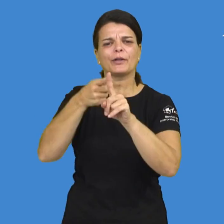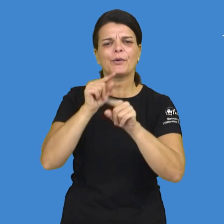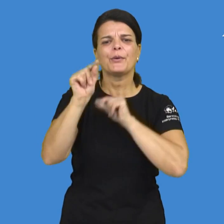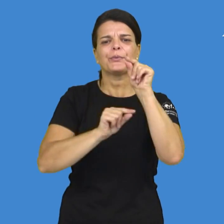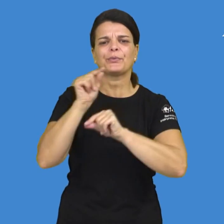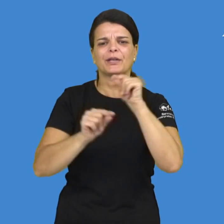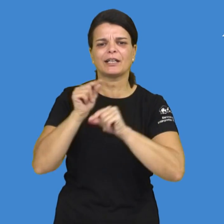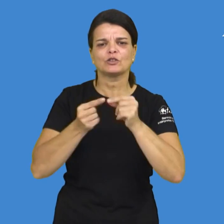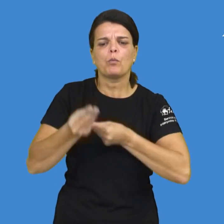virus